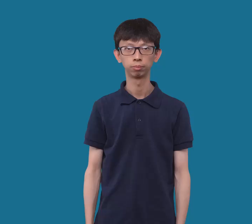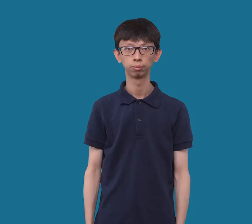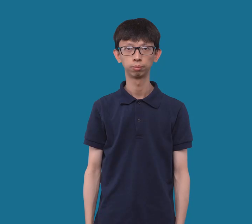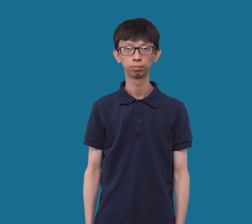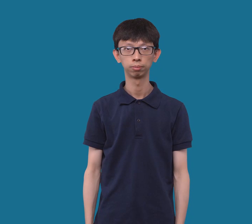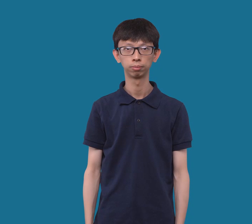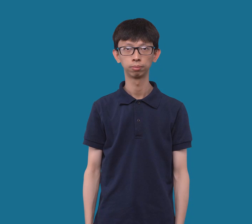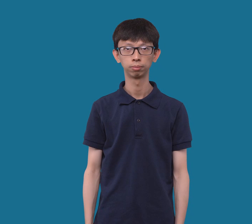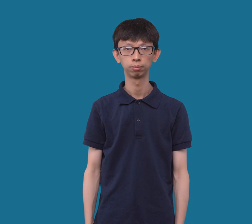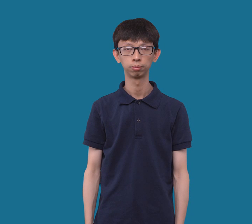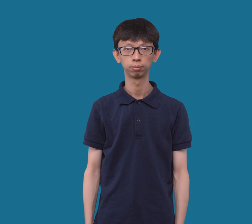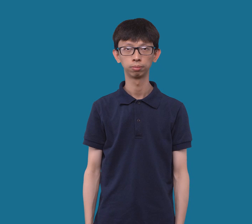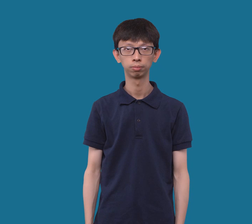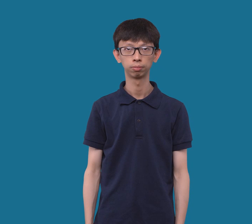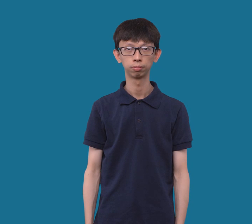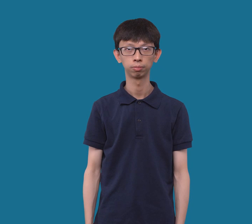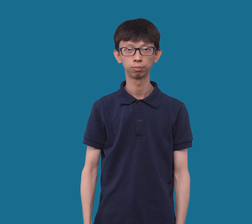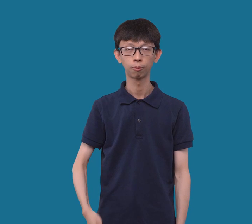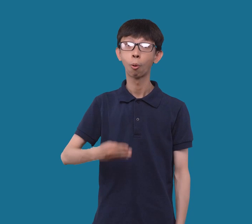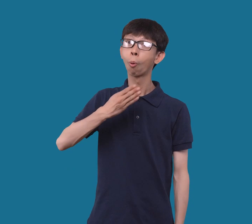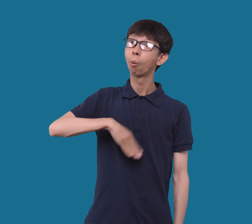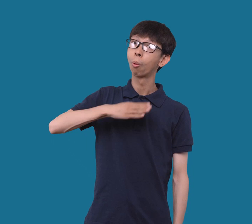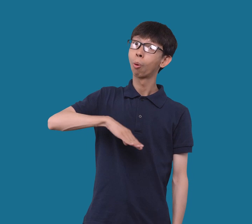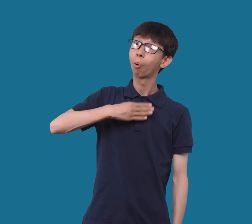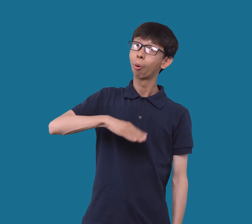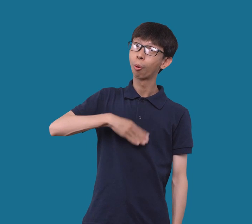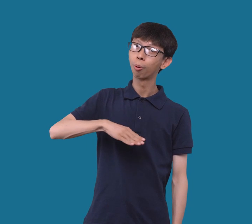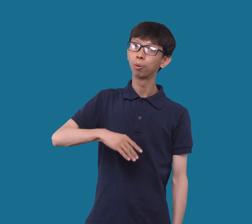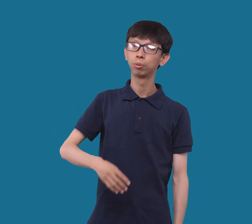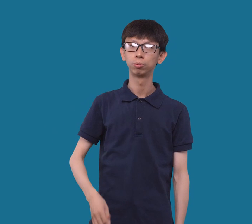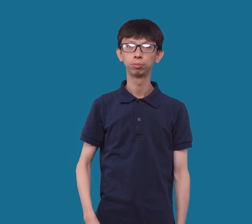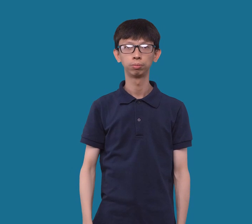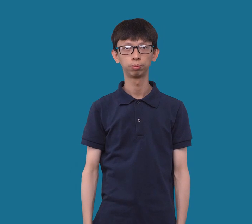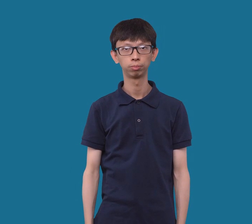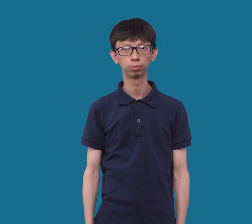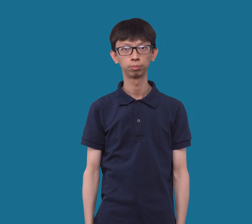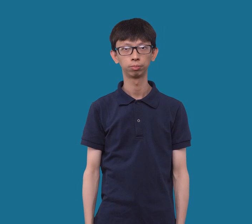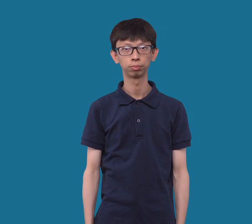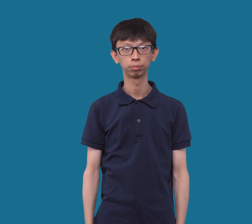bổ ích